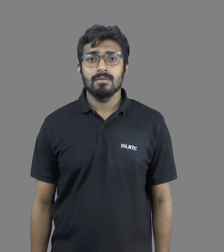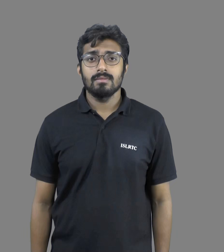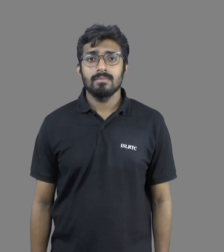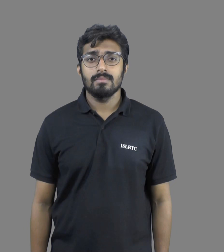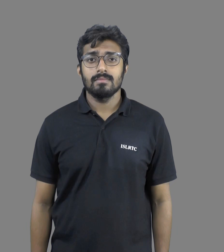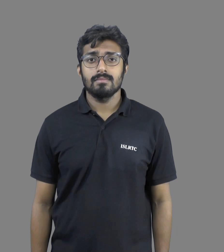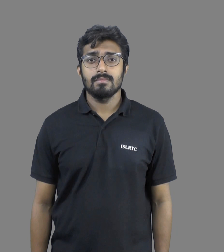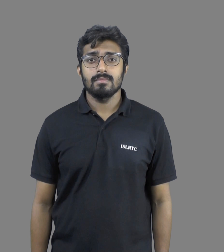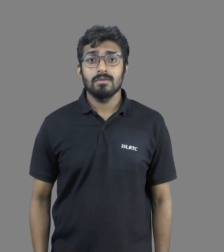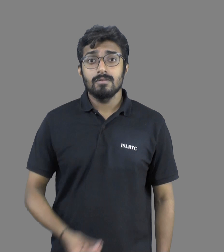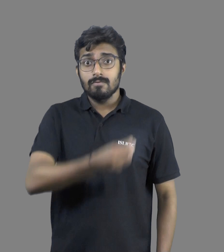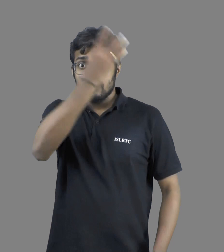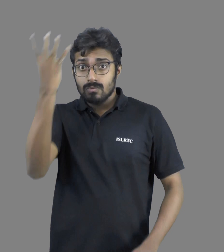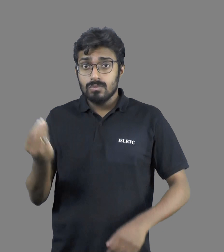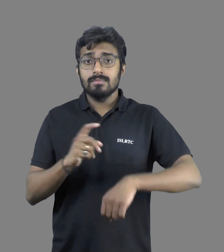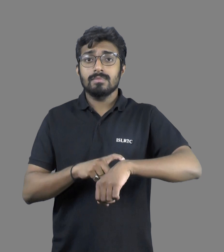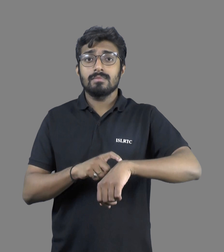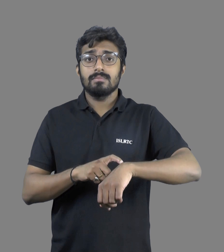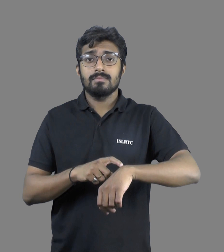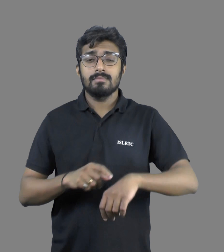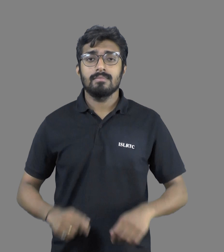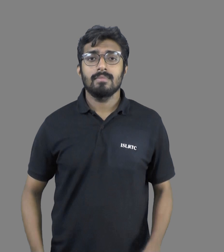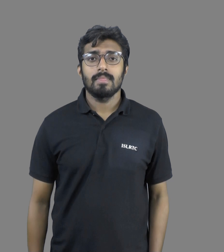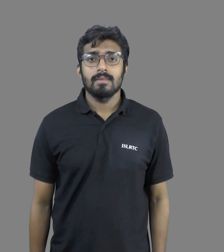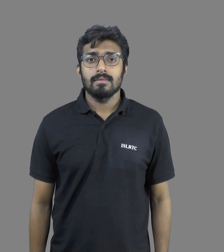Full Time